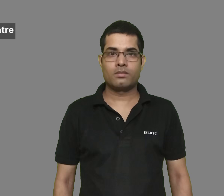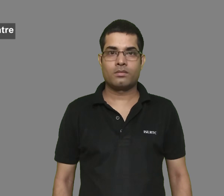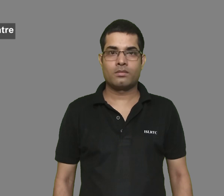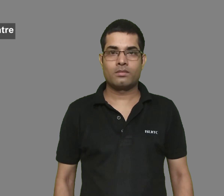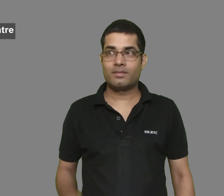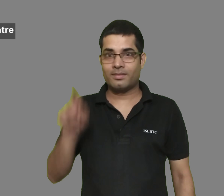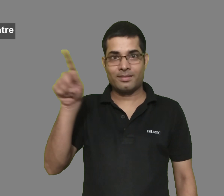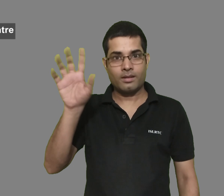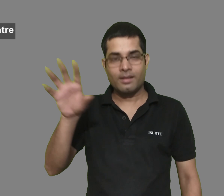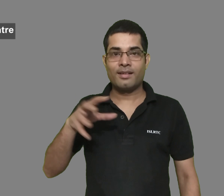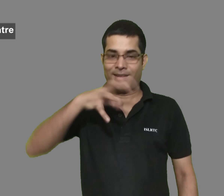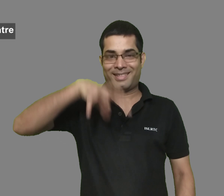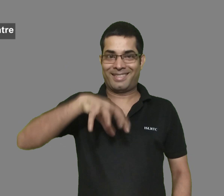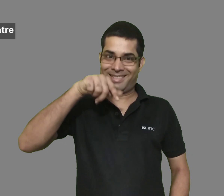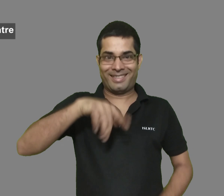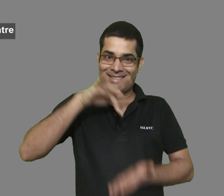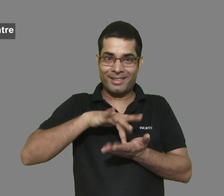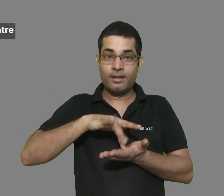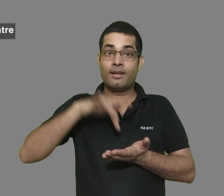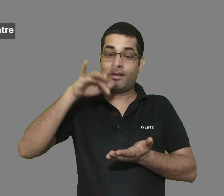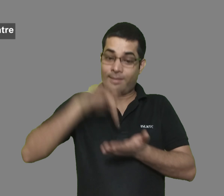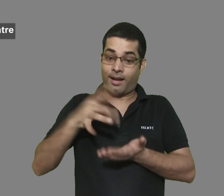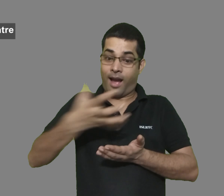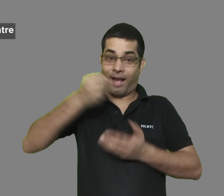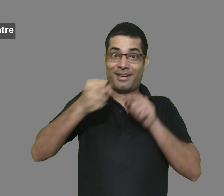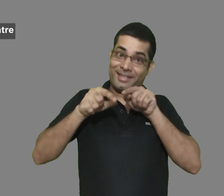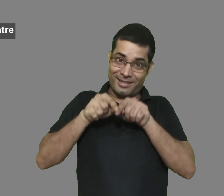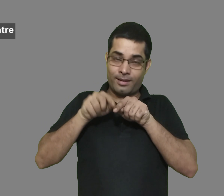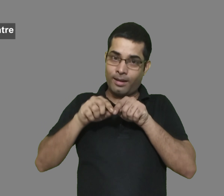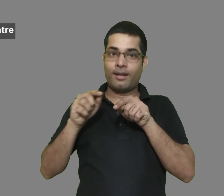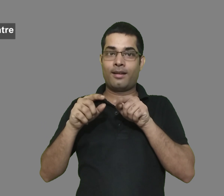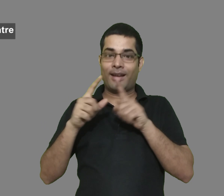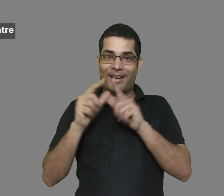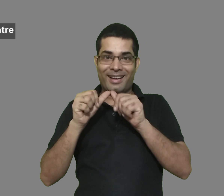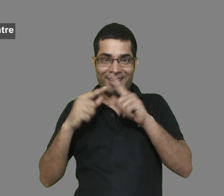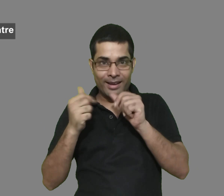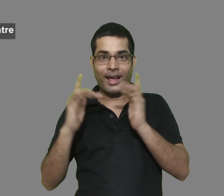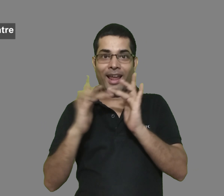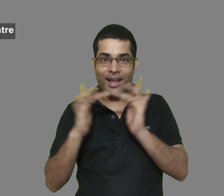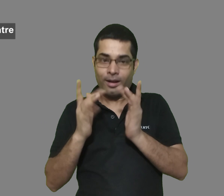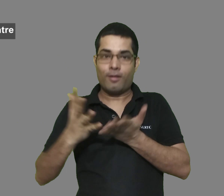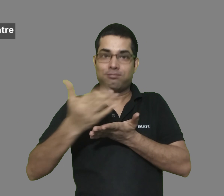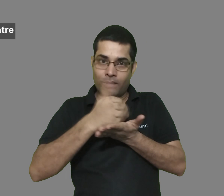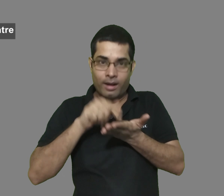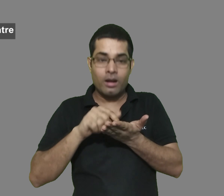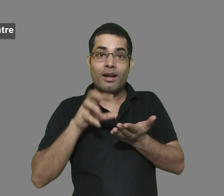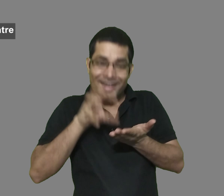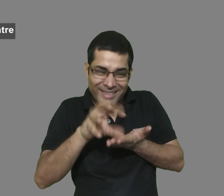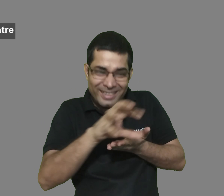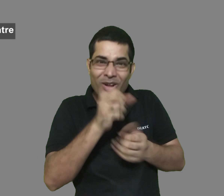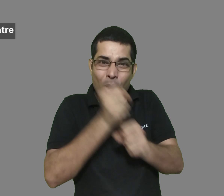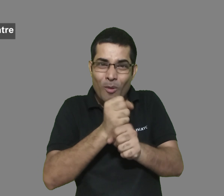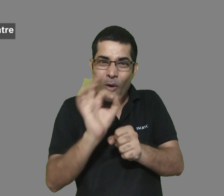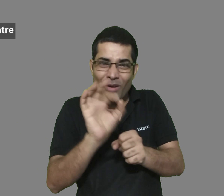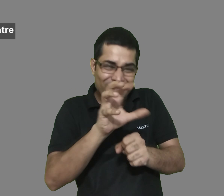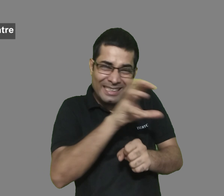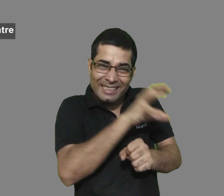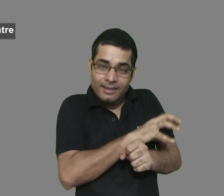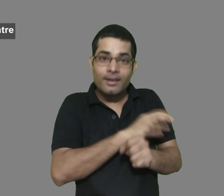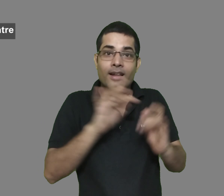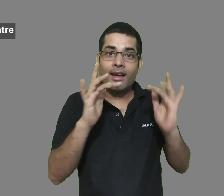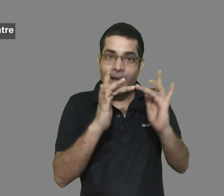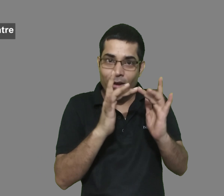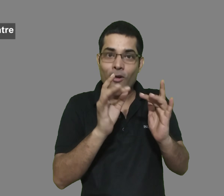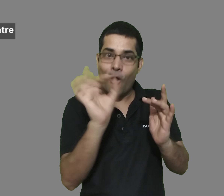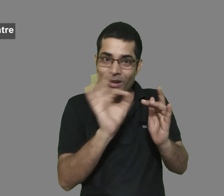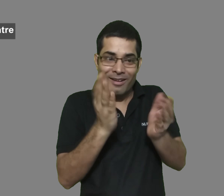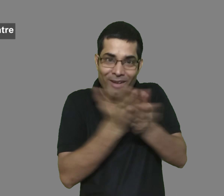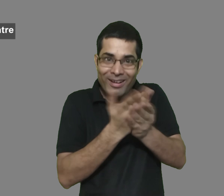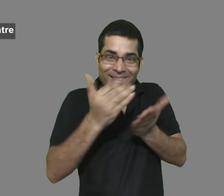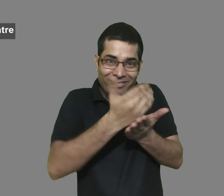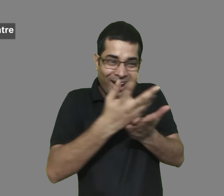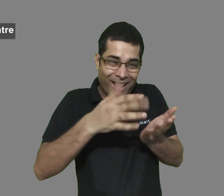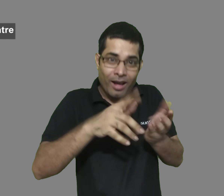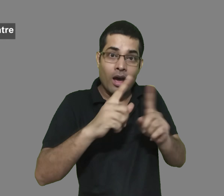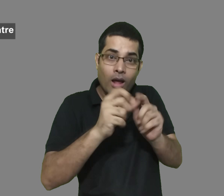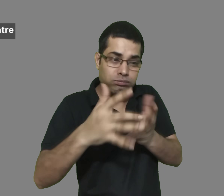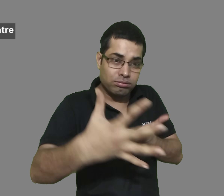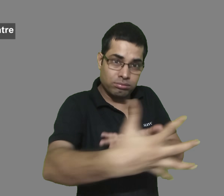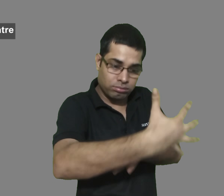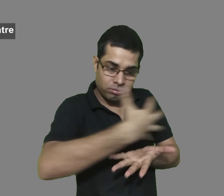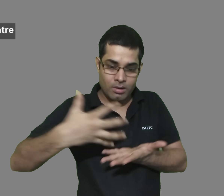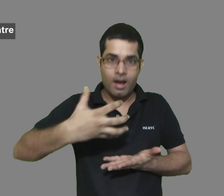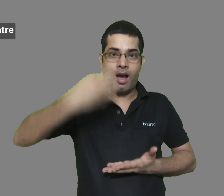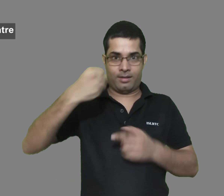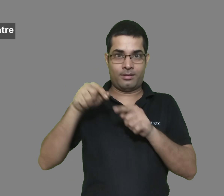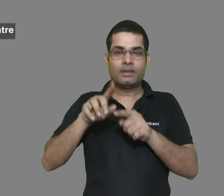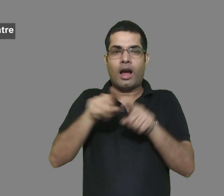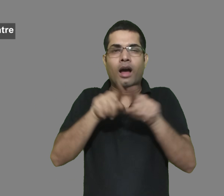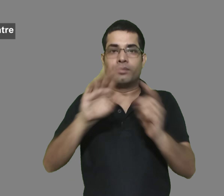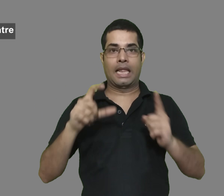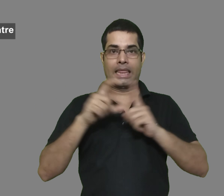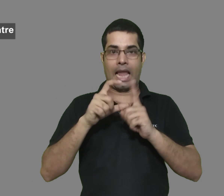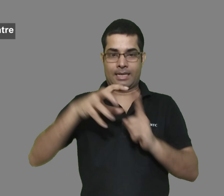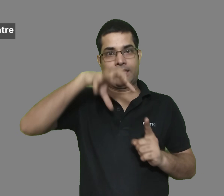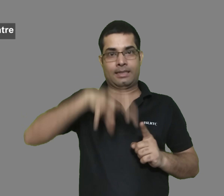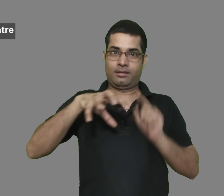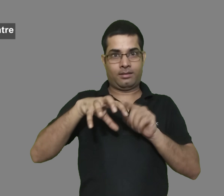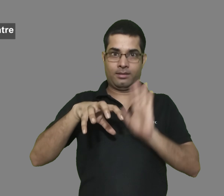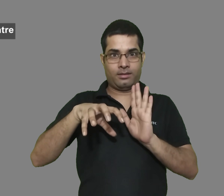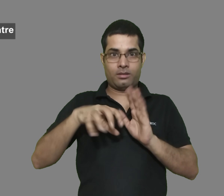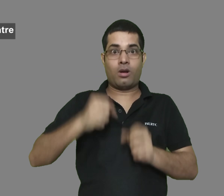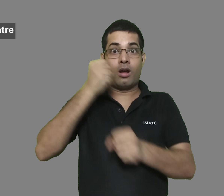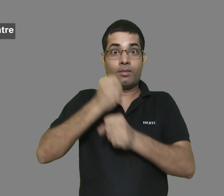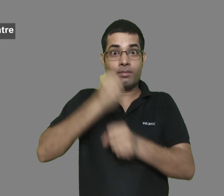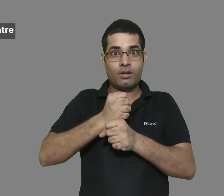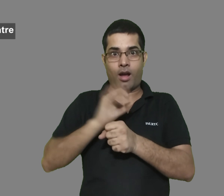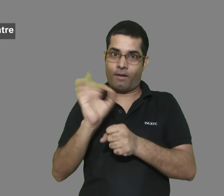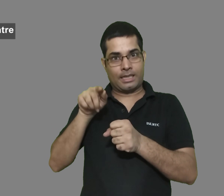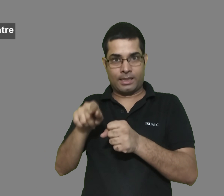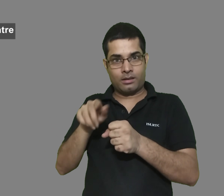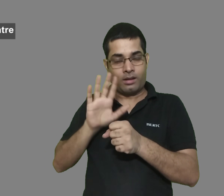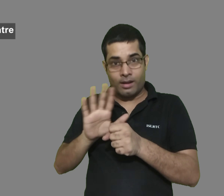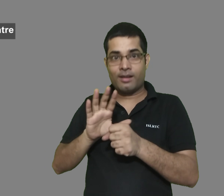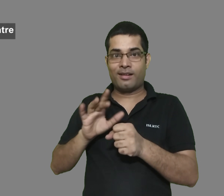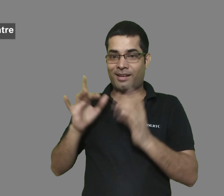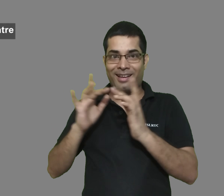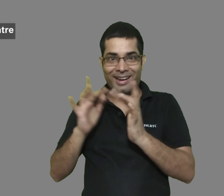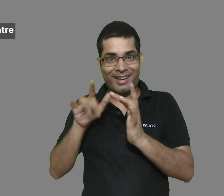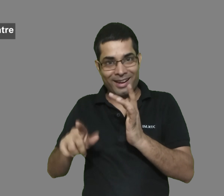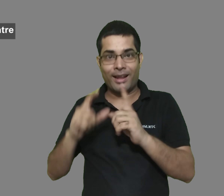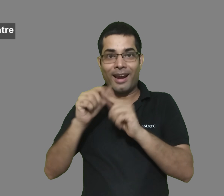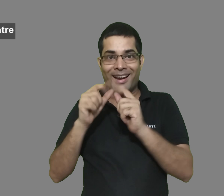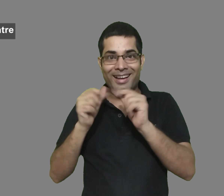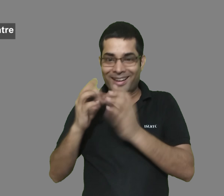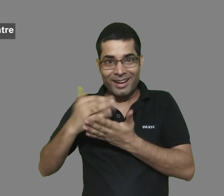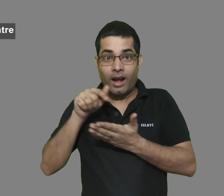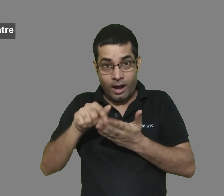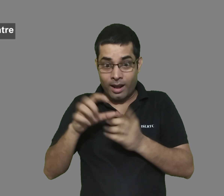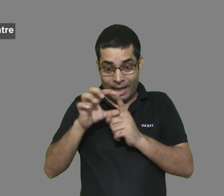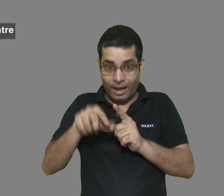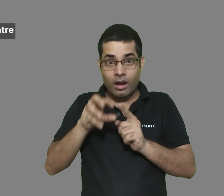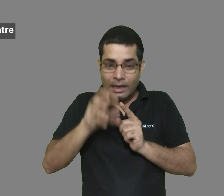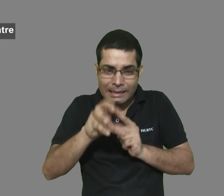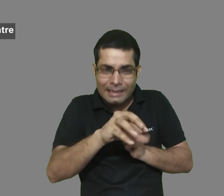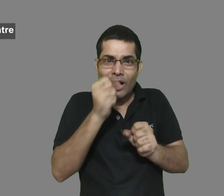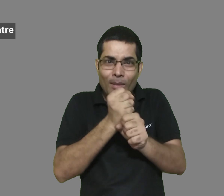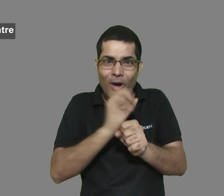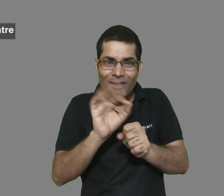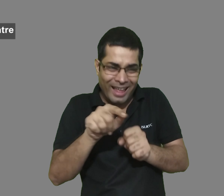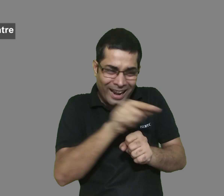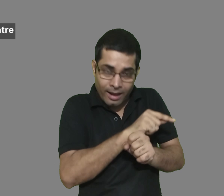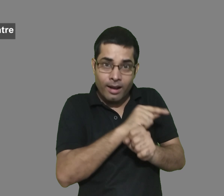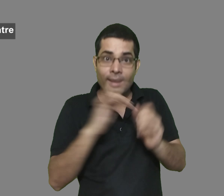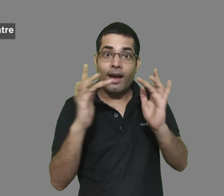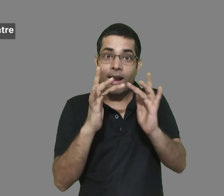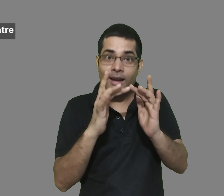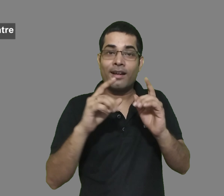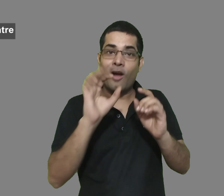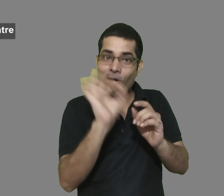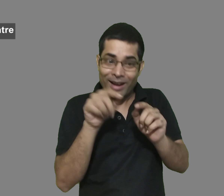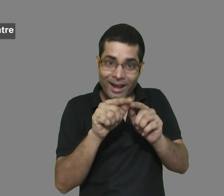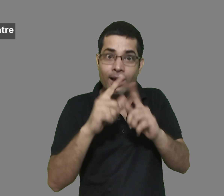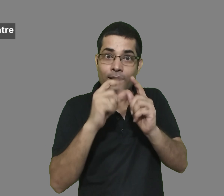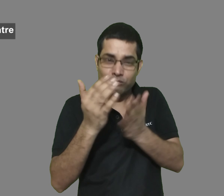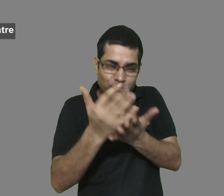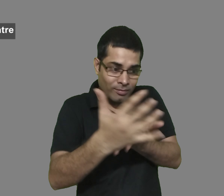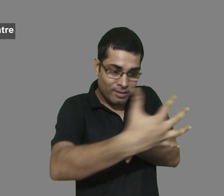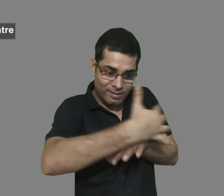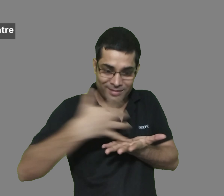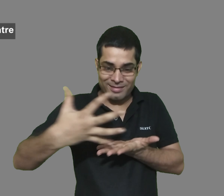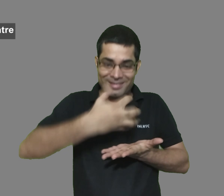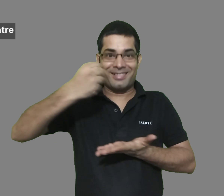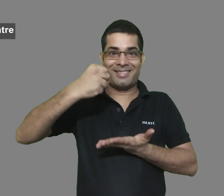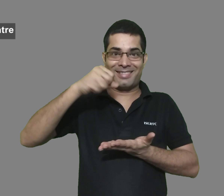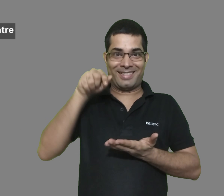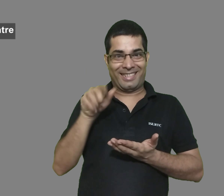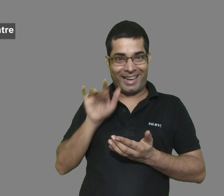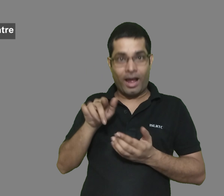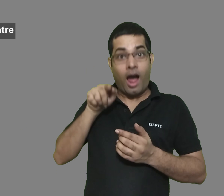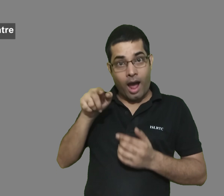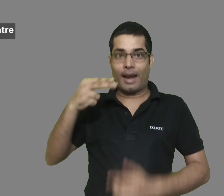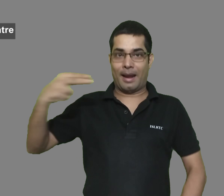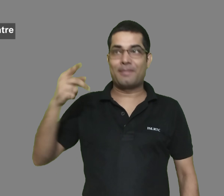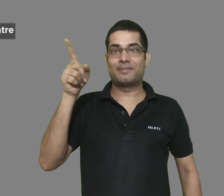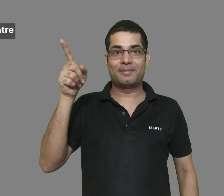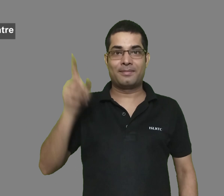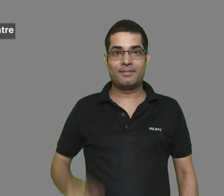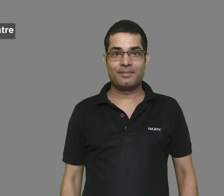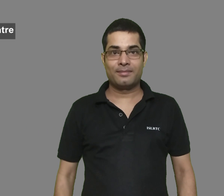Local Data Centre